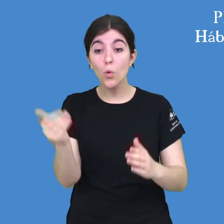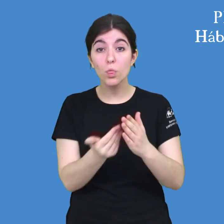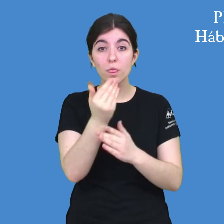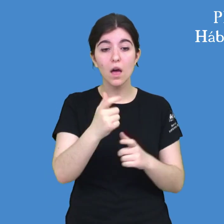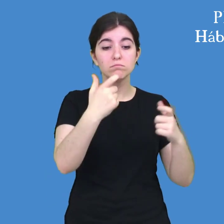día